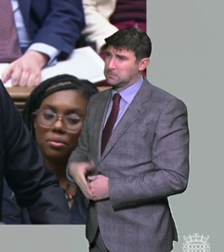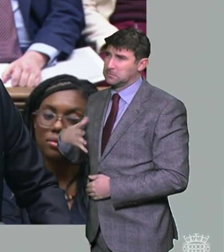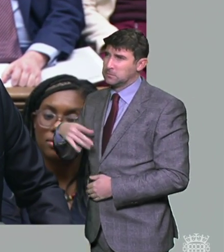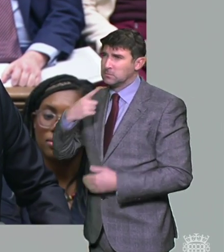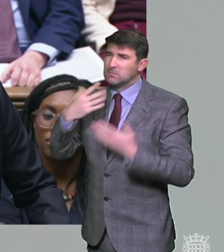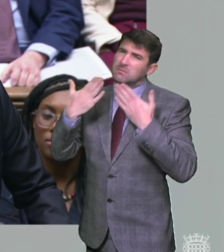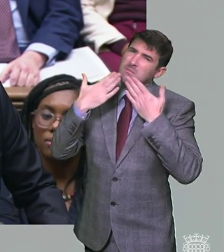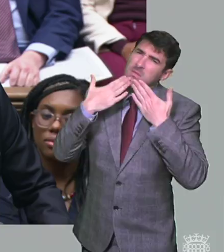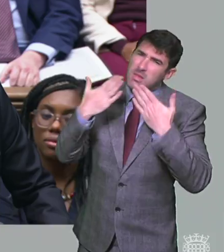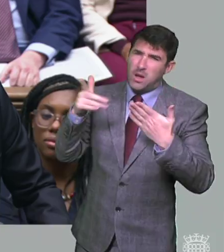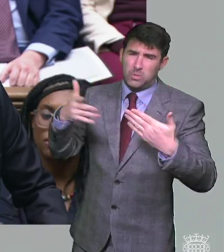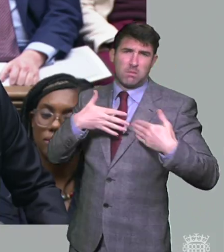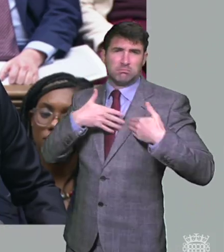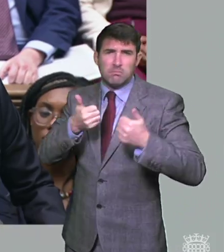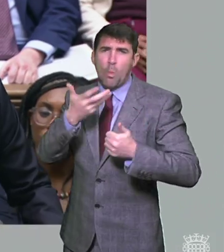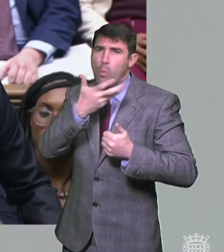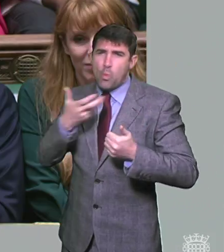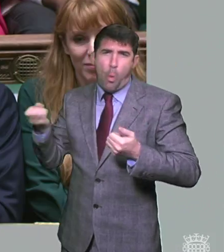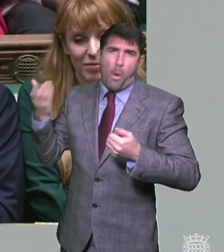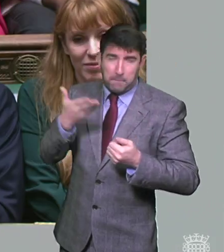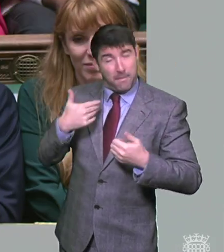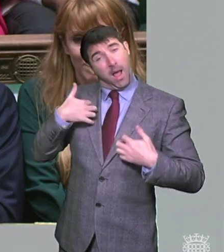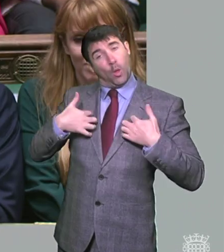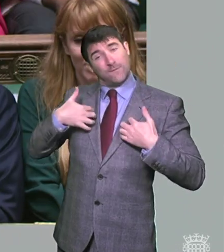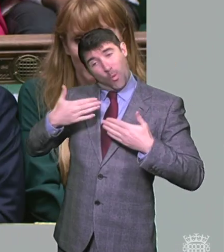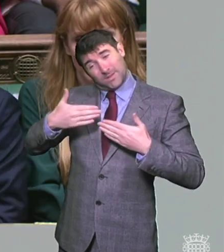I look forward to Prime Minister’s Question Time with him.